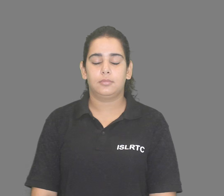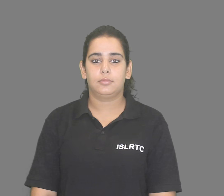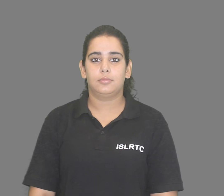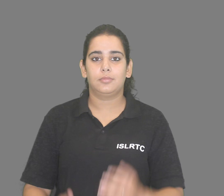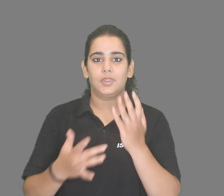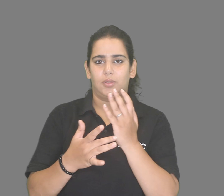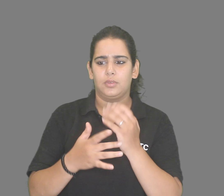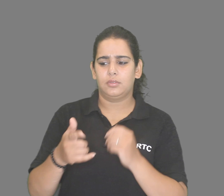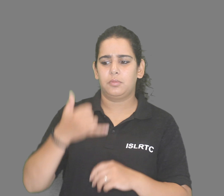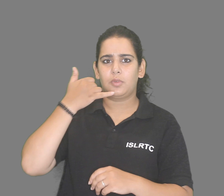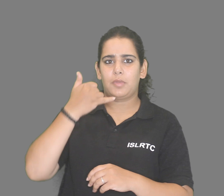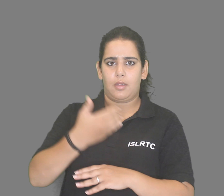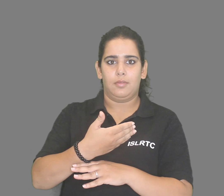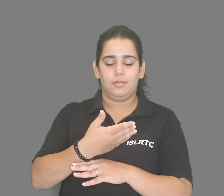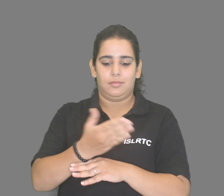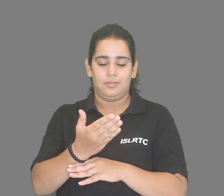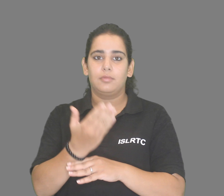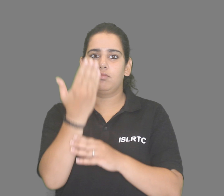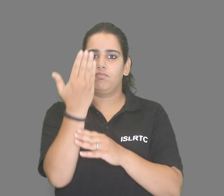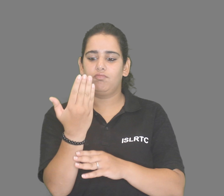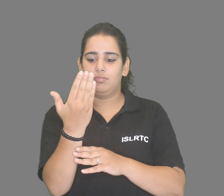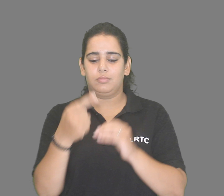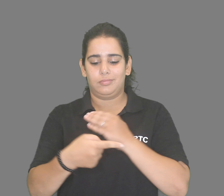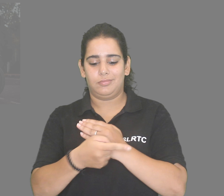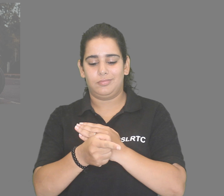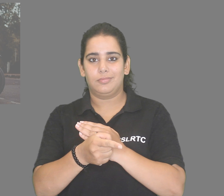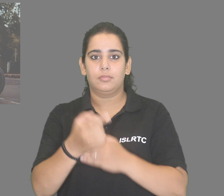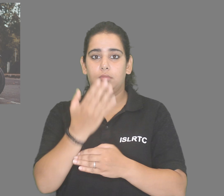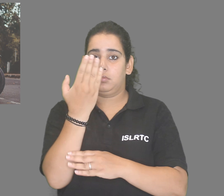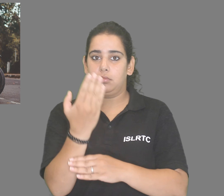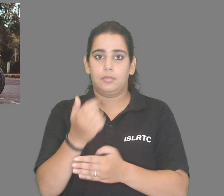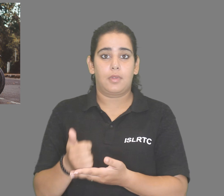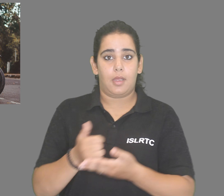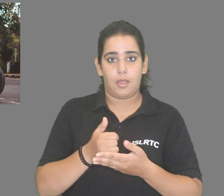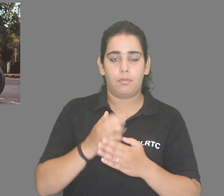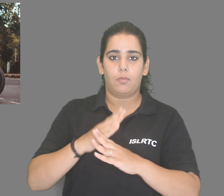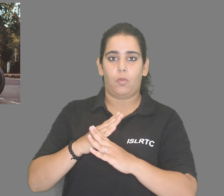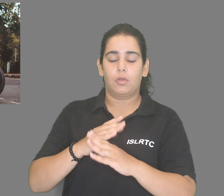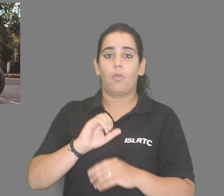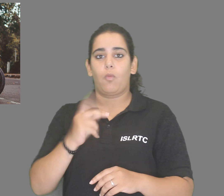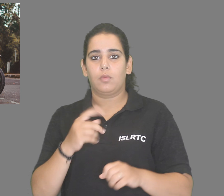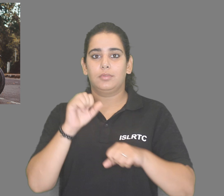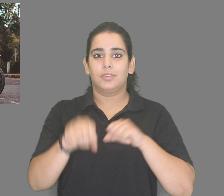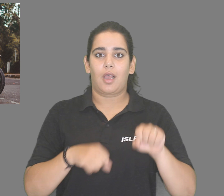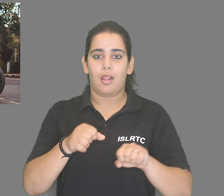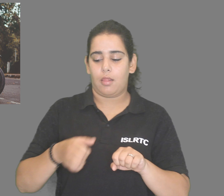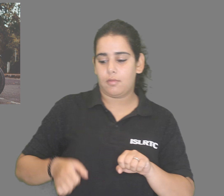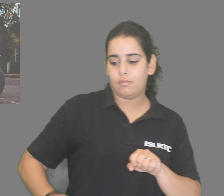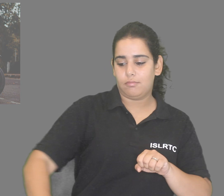Kickstand A support device used to hold Bicycle upright when it’s parked